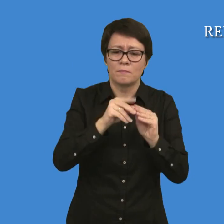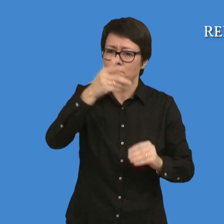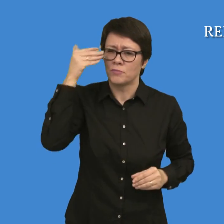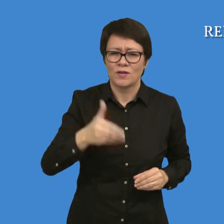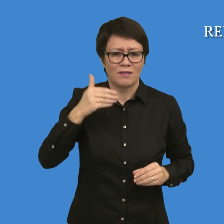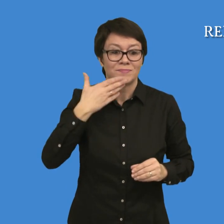importar